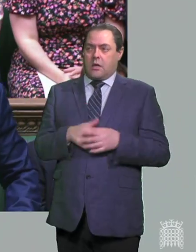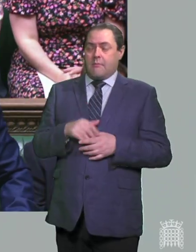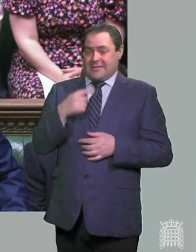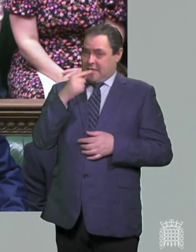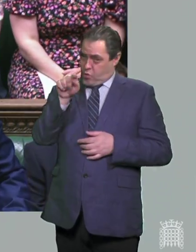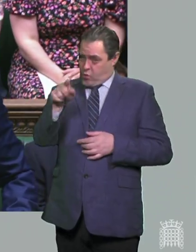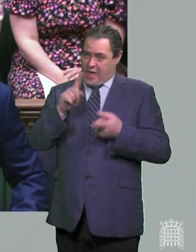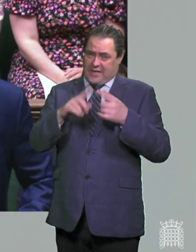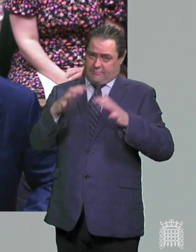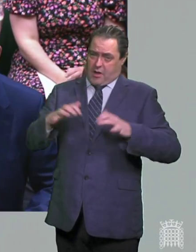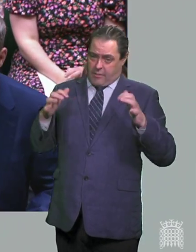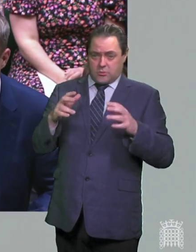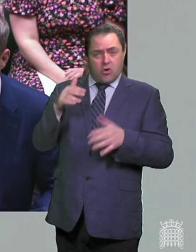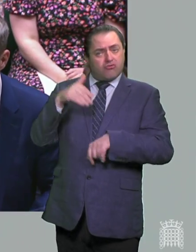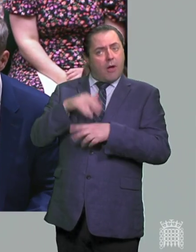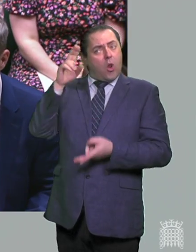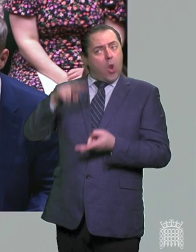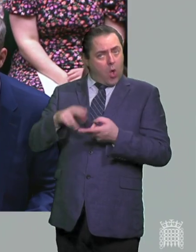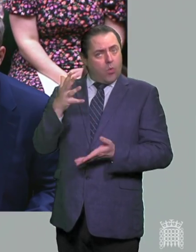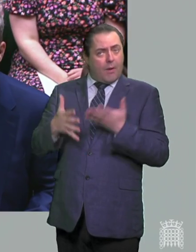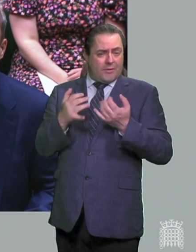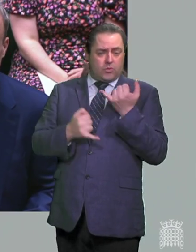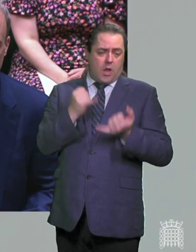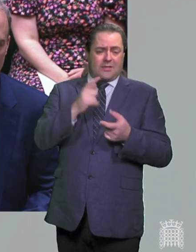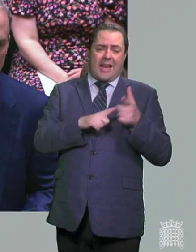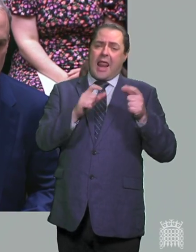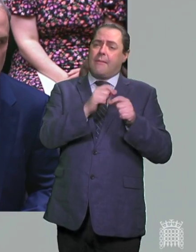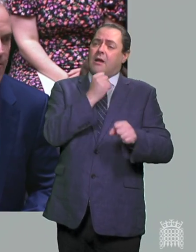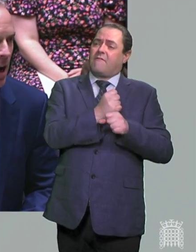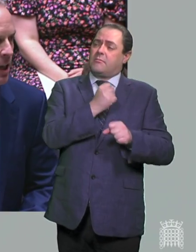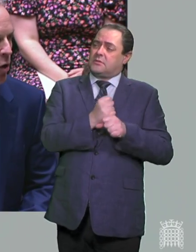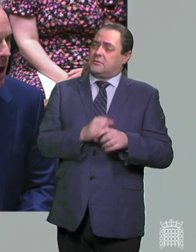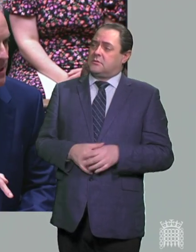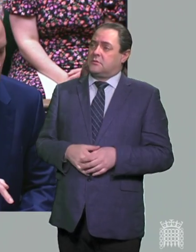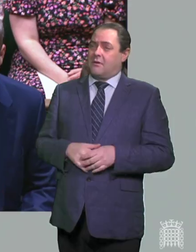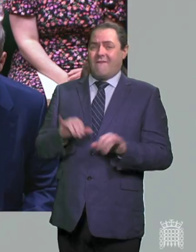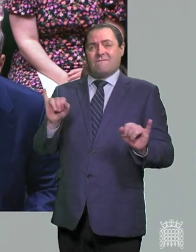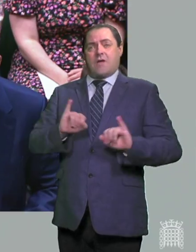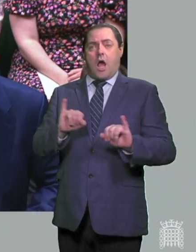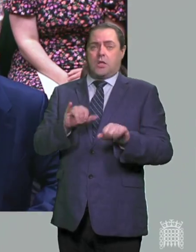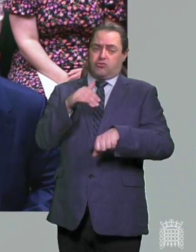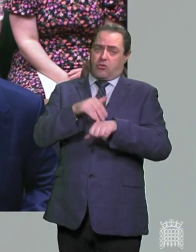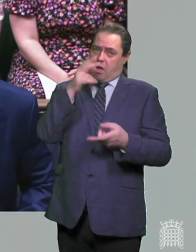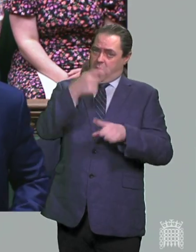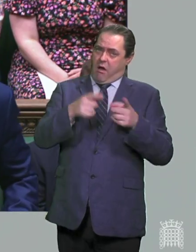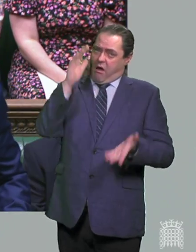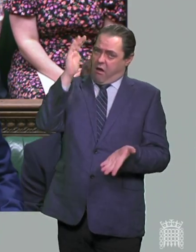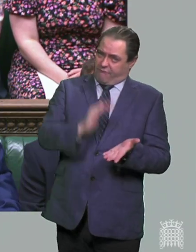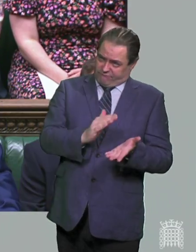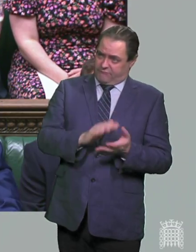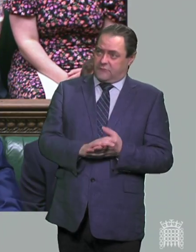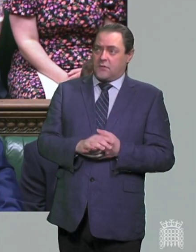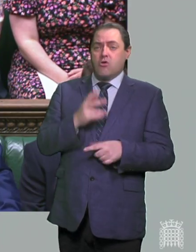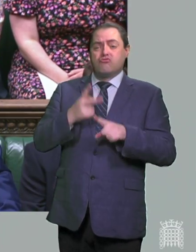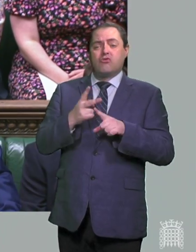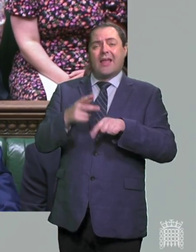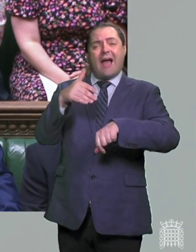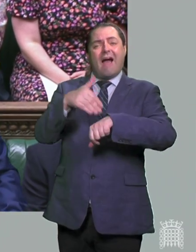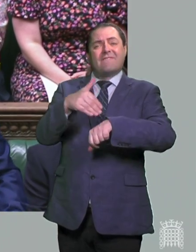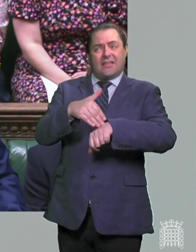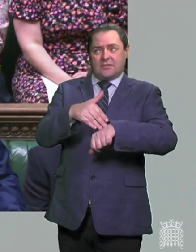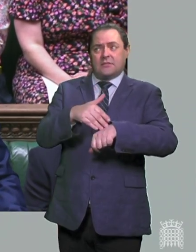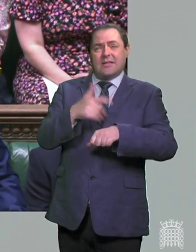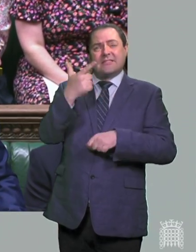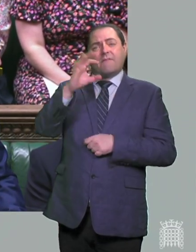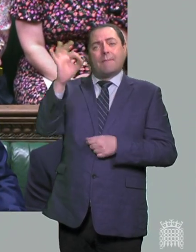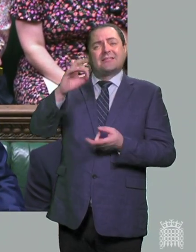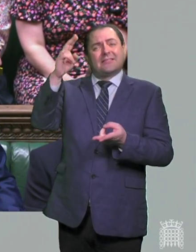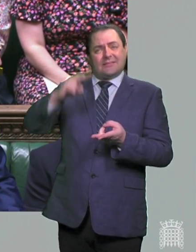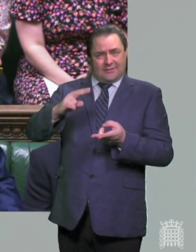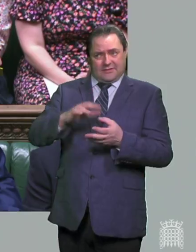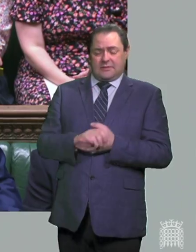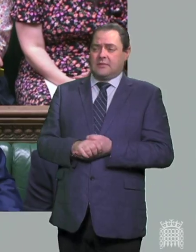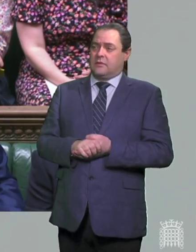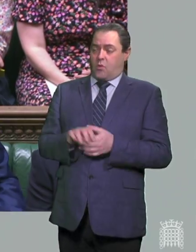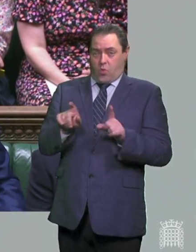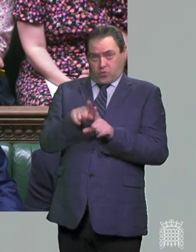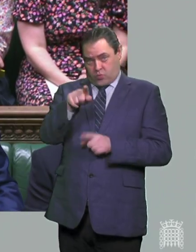What I will tell her and the whole House is that crime is lower than it was under the last Labour Government, violent crime has halved and reoffending is seven percentage points lower.